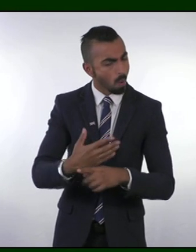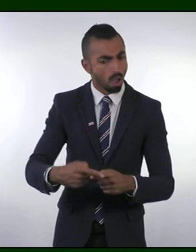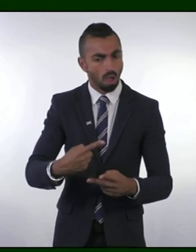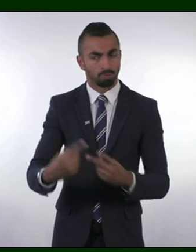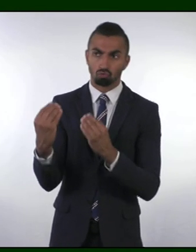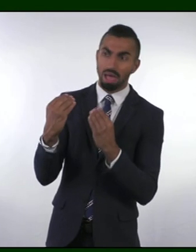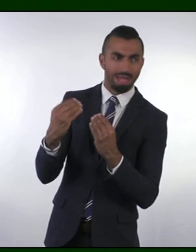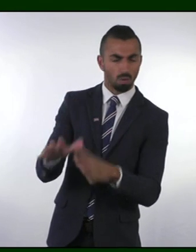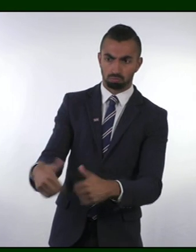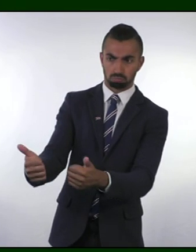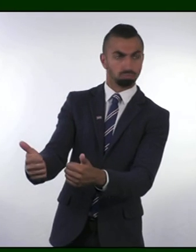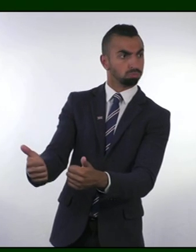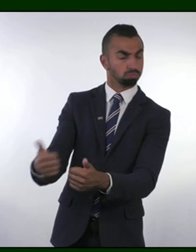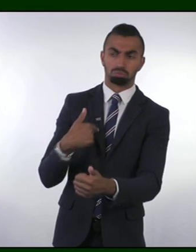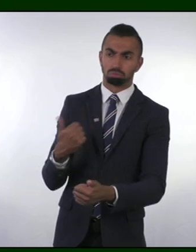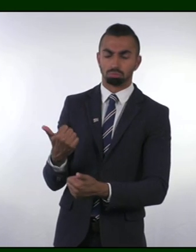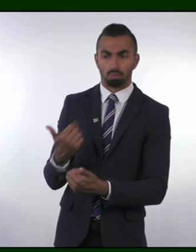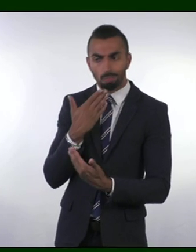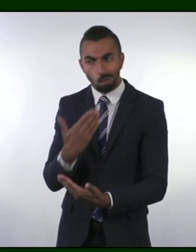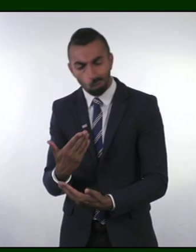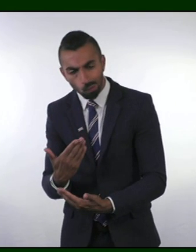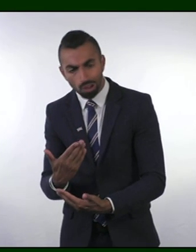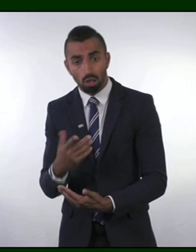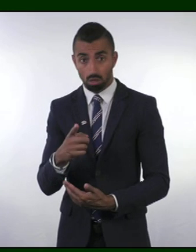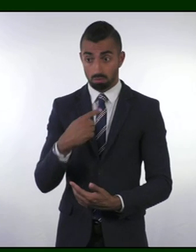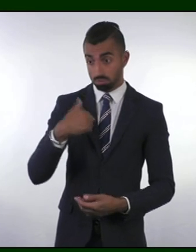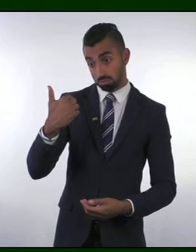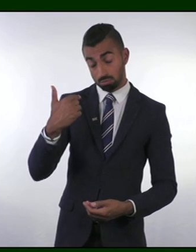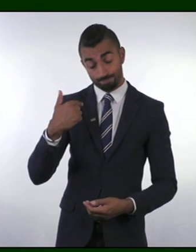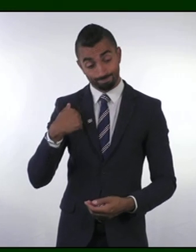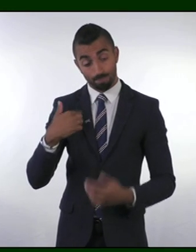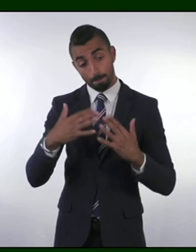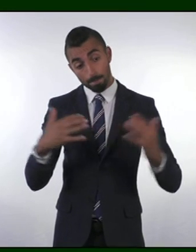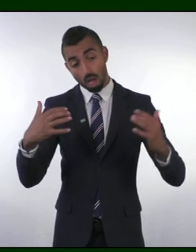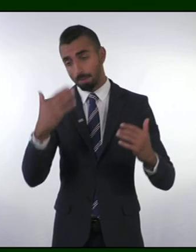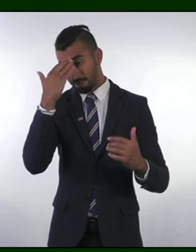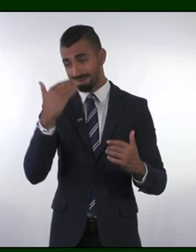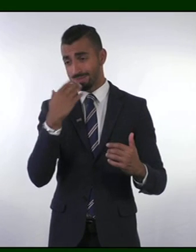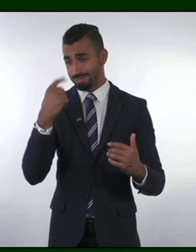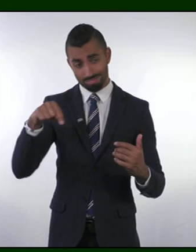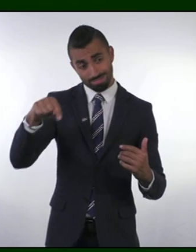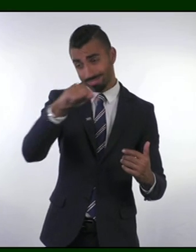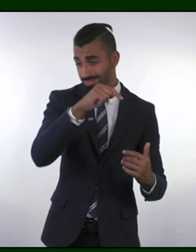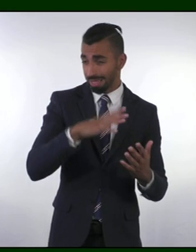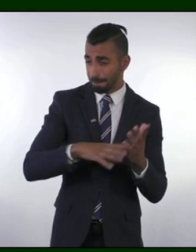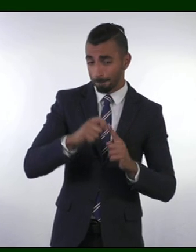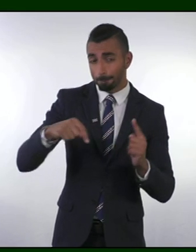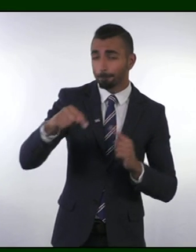Many of us across the House have a lot of experience of schemes like this, some of which have worked better than others.